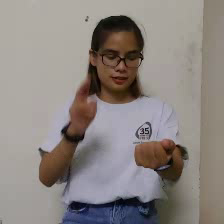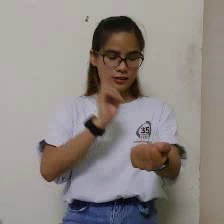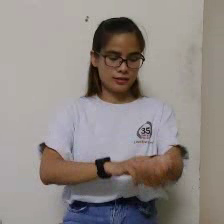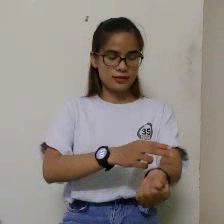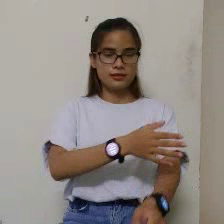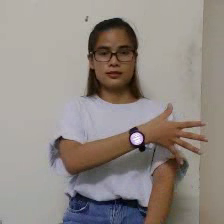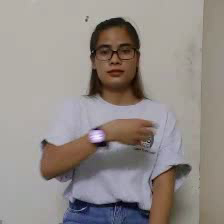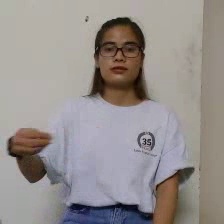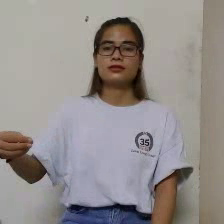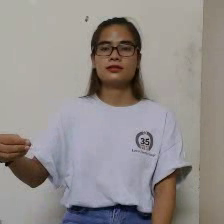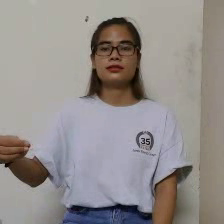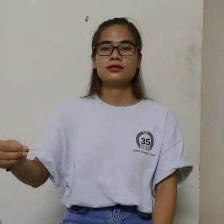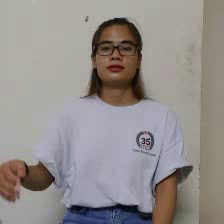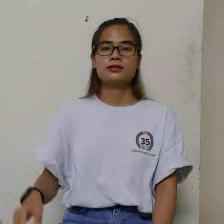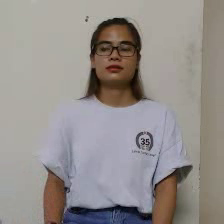Lây bệnh